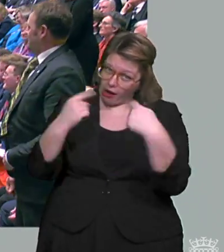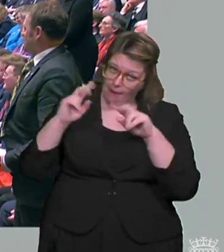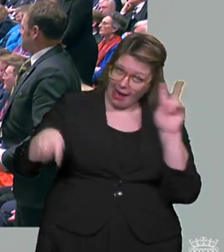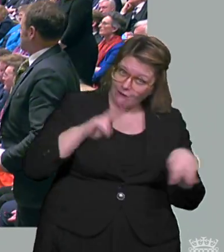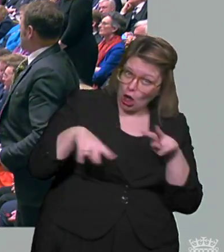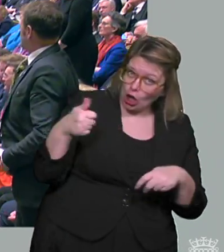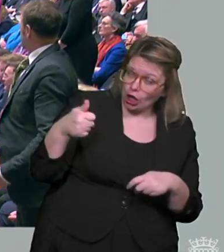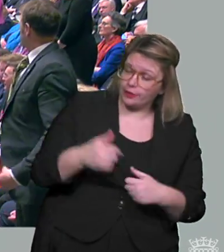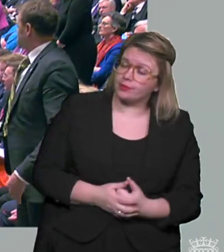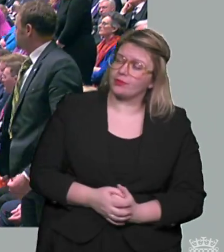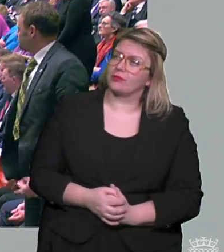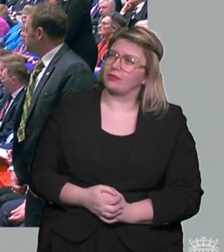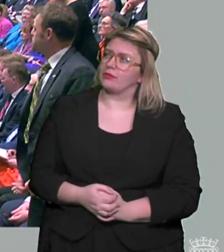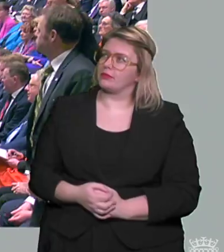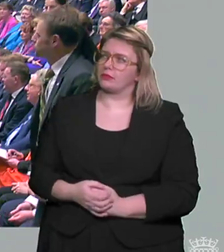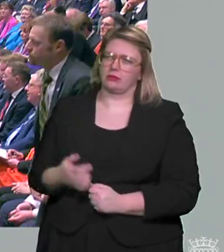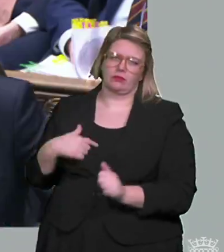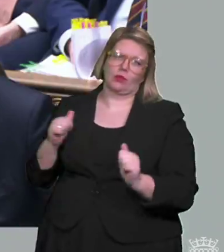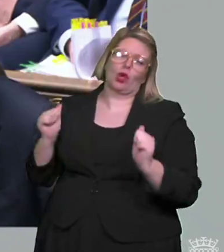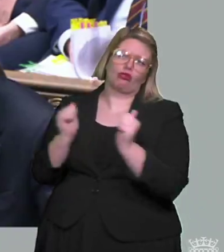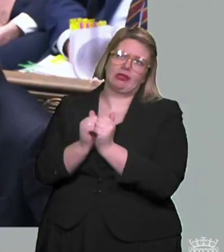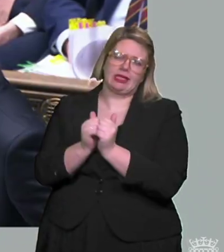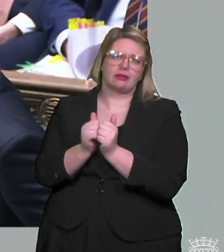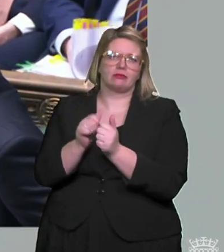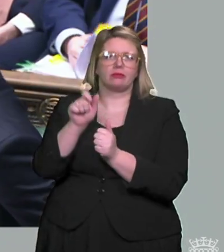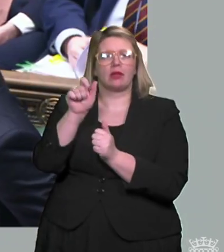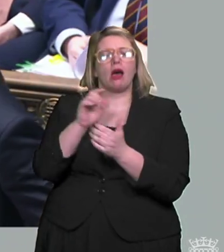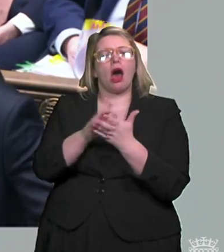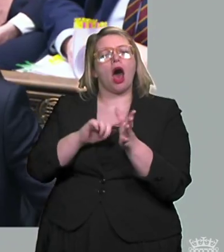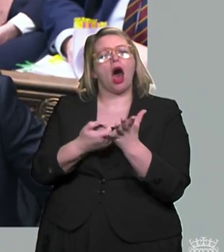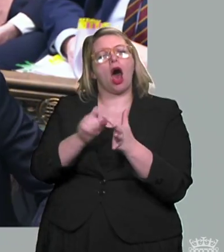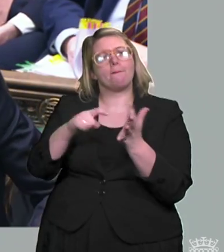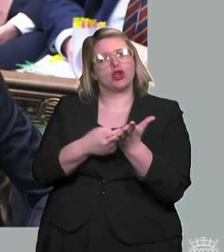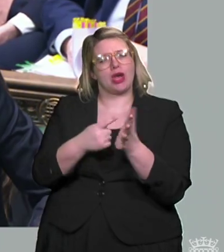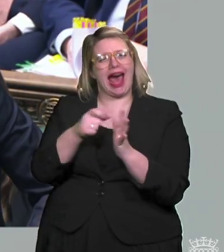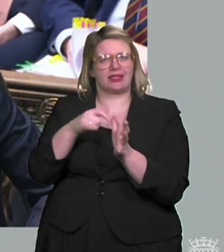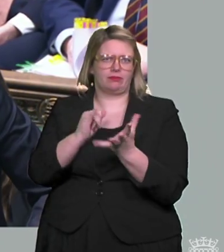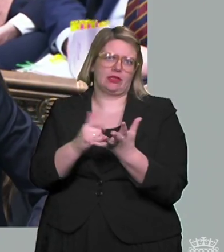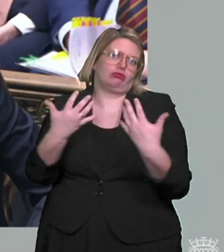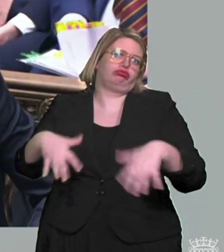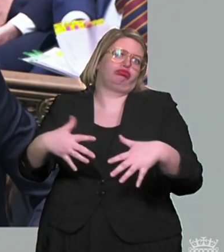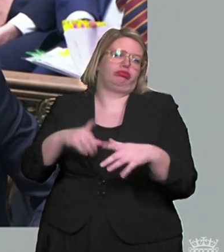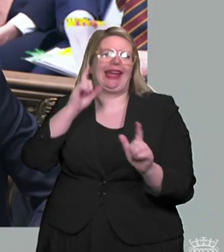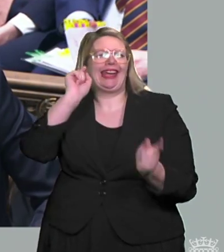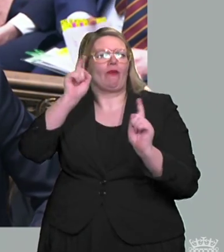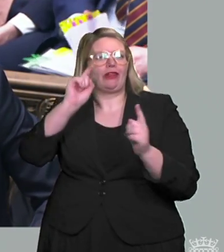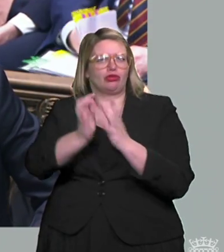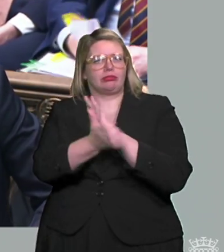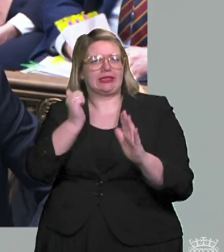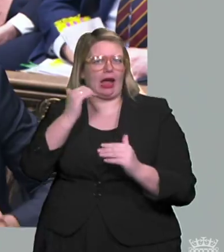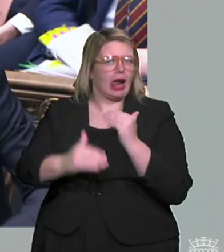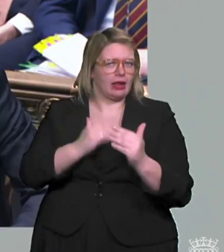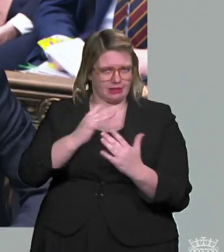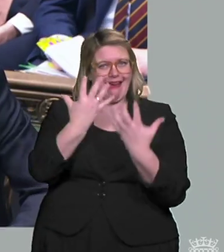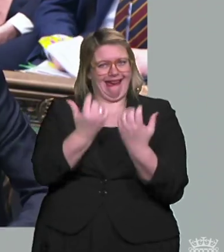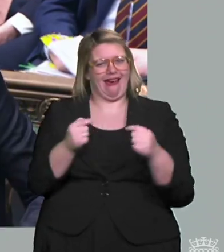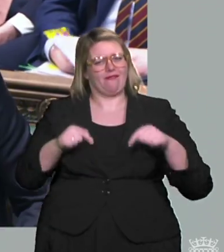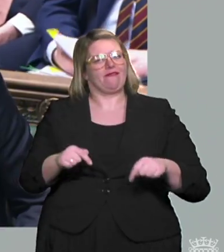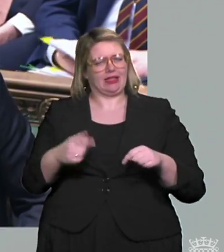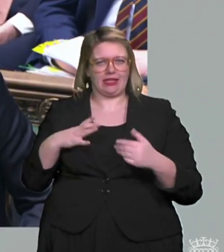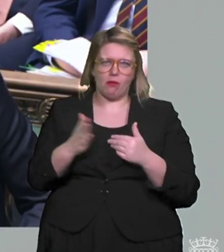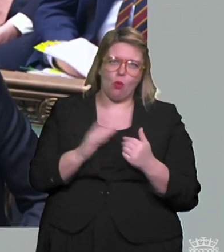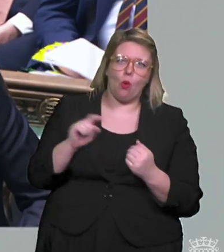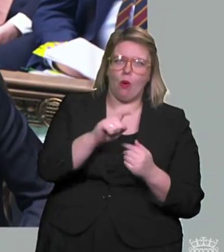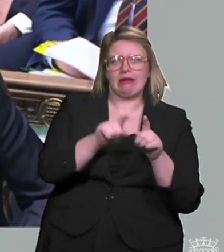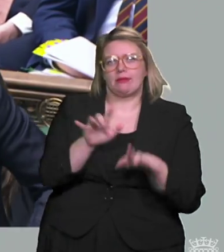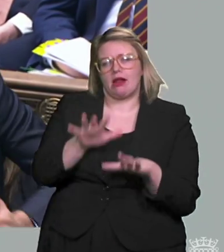I agree with my right honourable Friend. Harper Adams is a fantastic example of the type of innovation and skills provision that we need in our agritech sector.